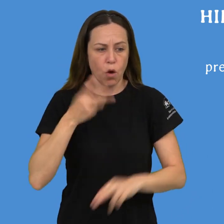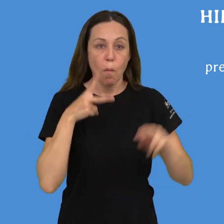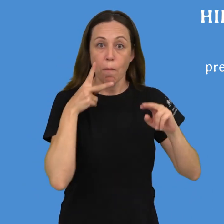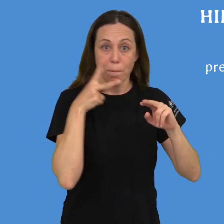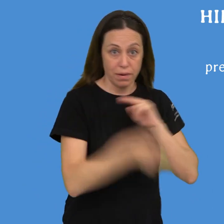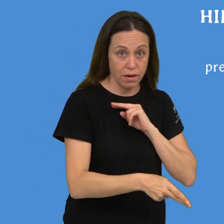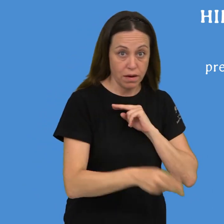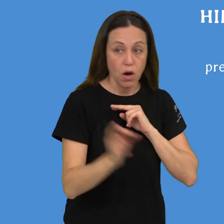evitar